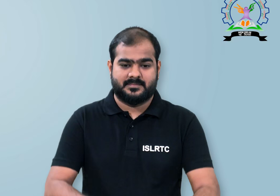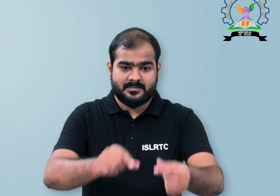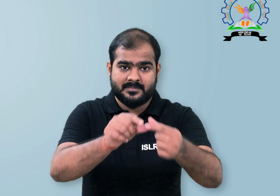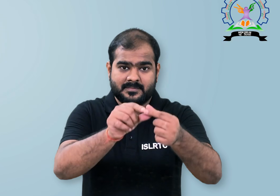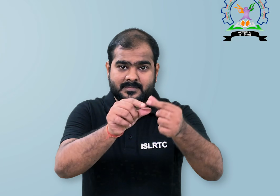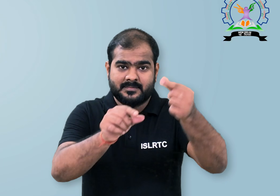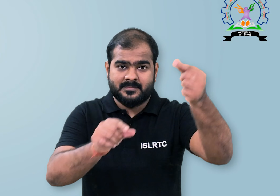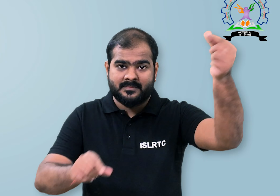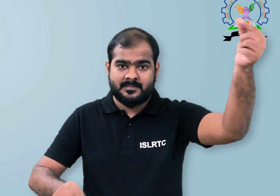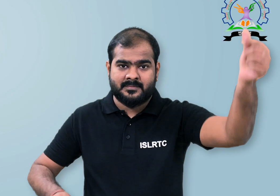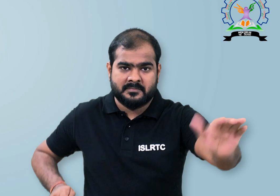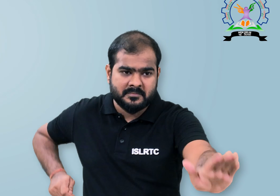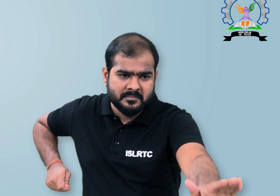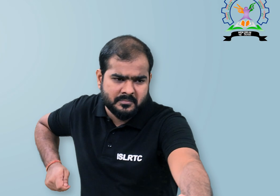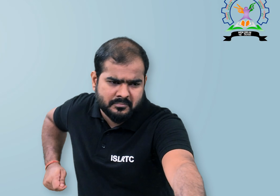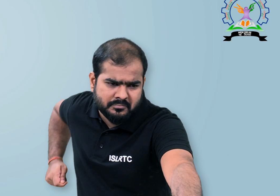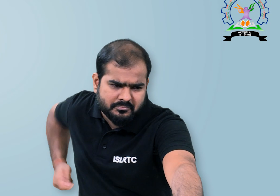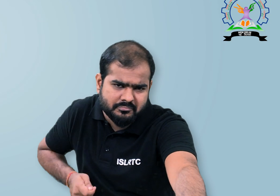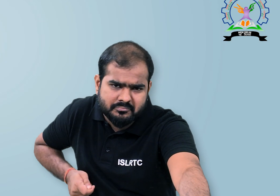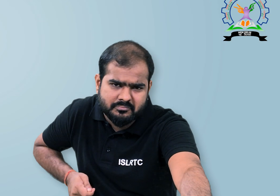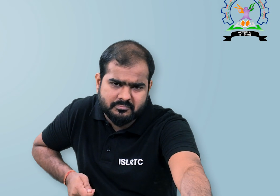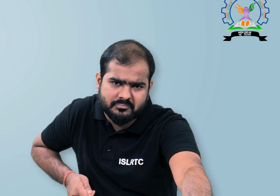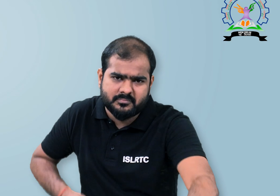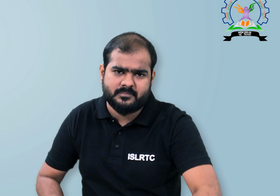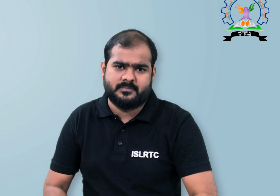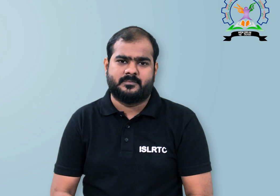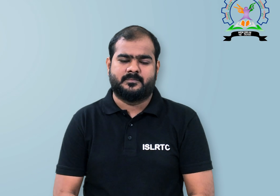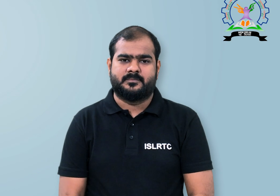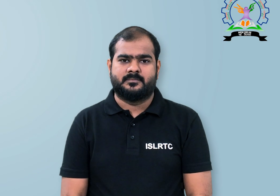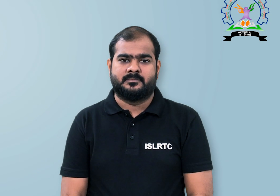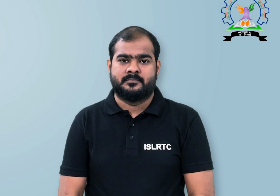Cue